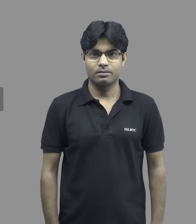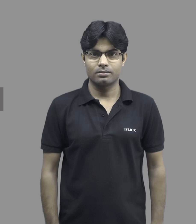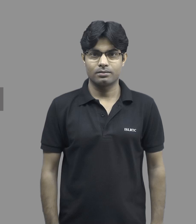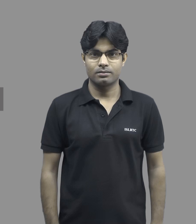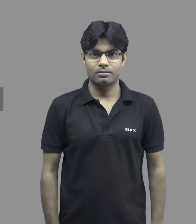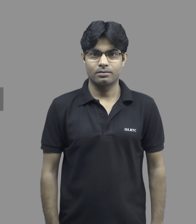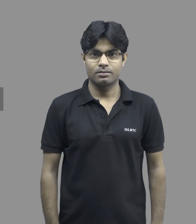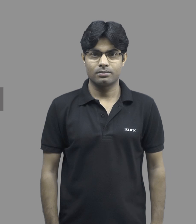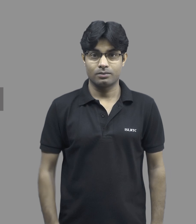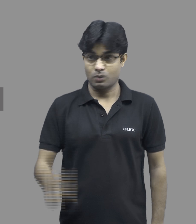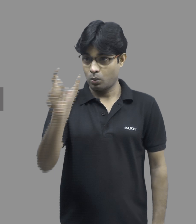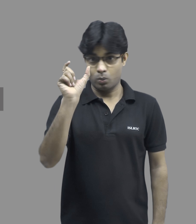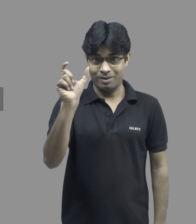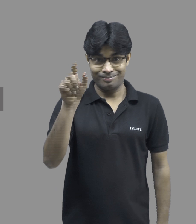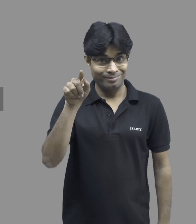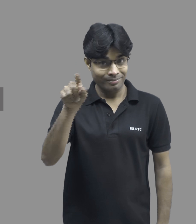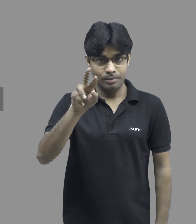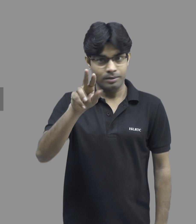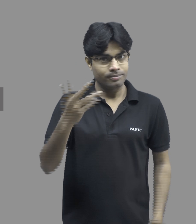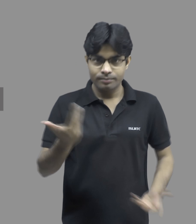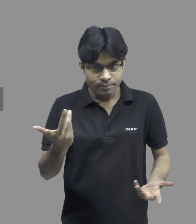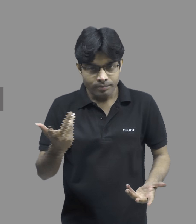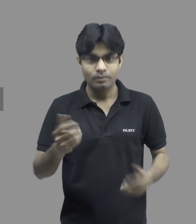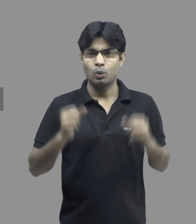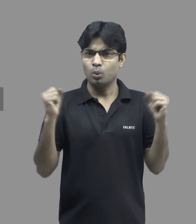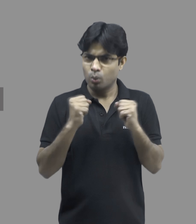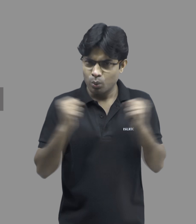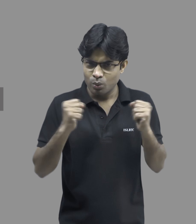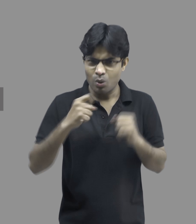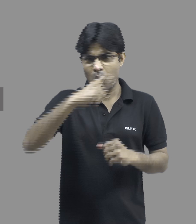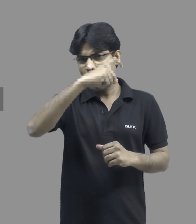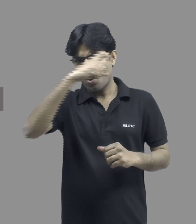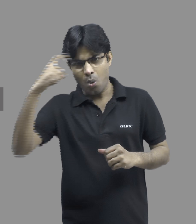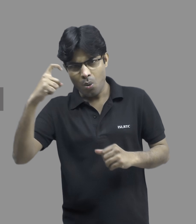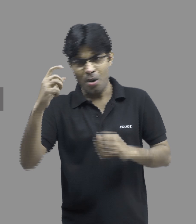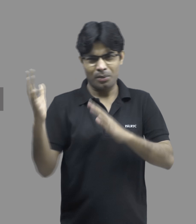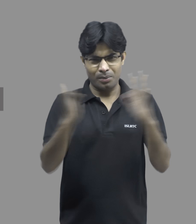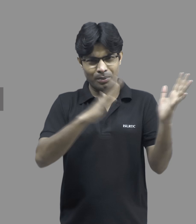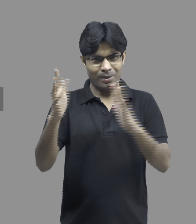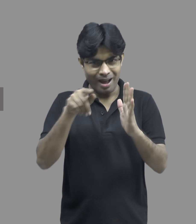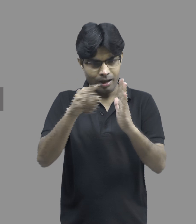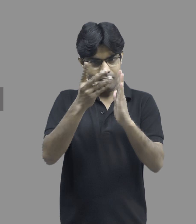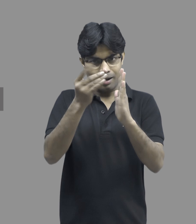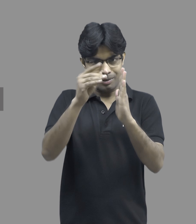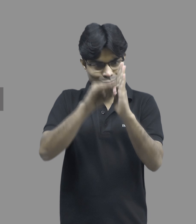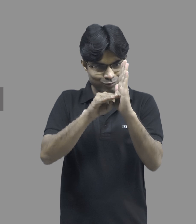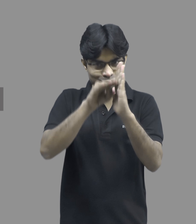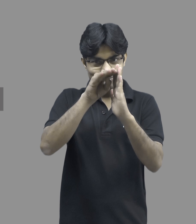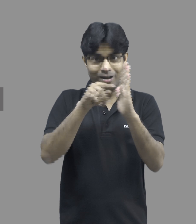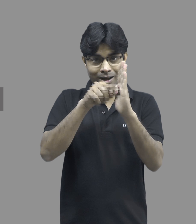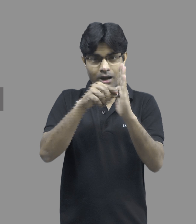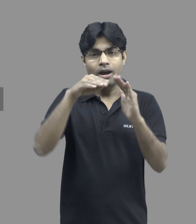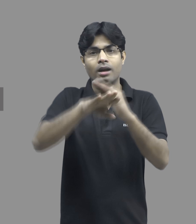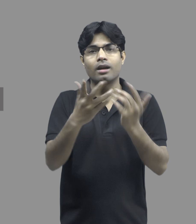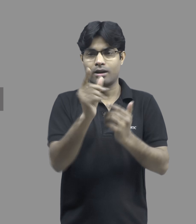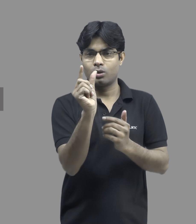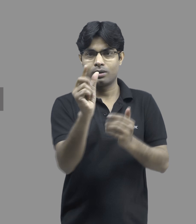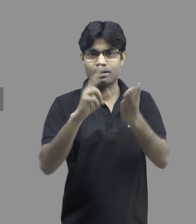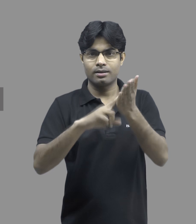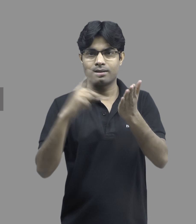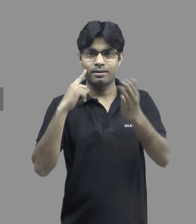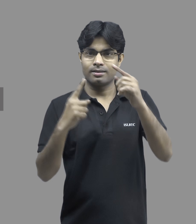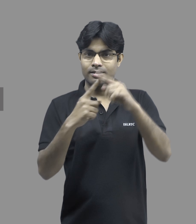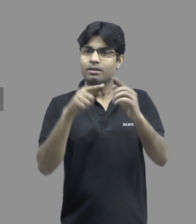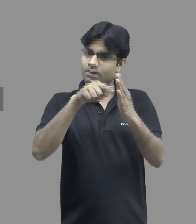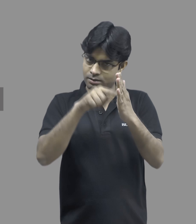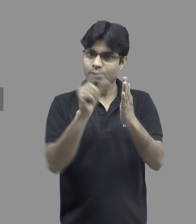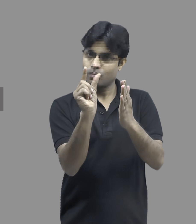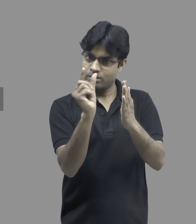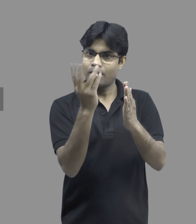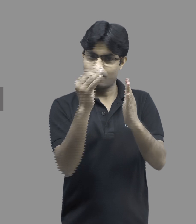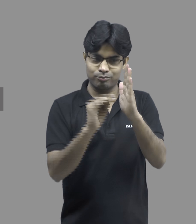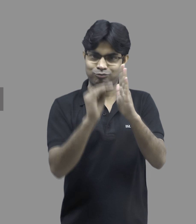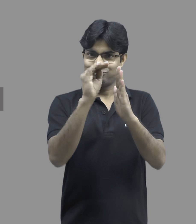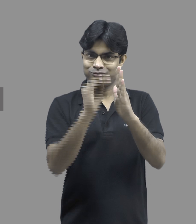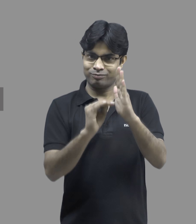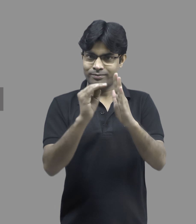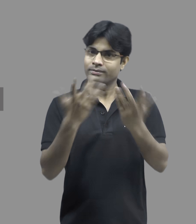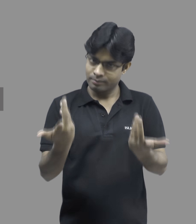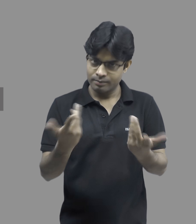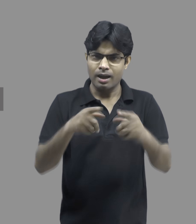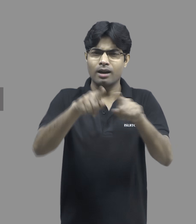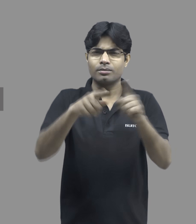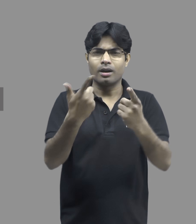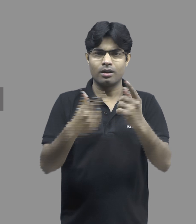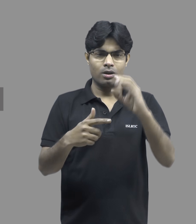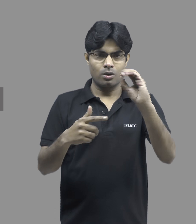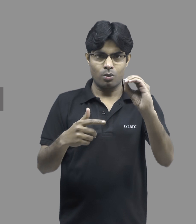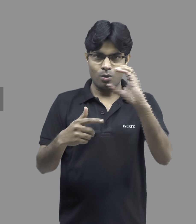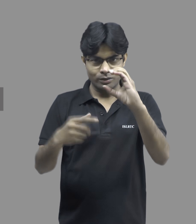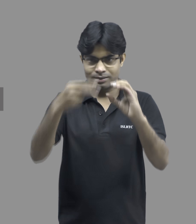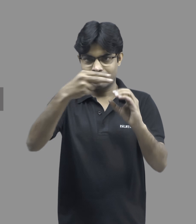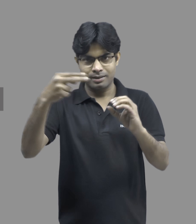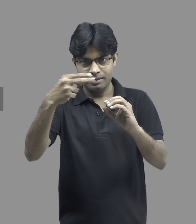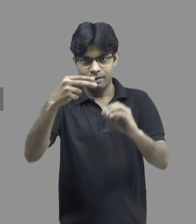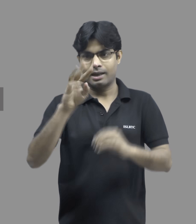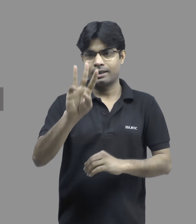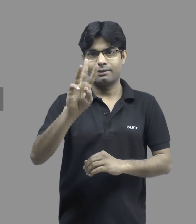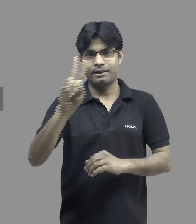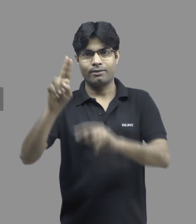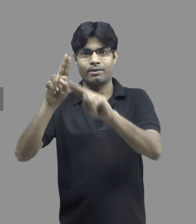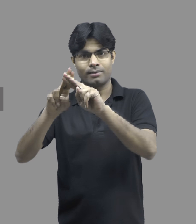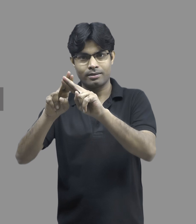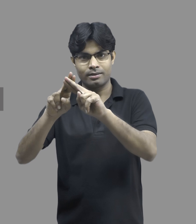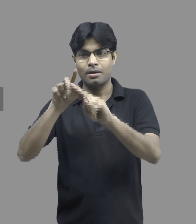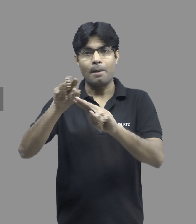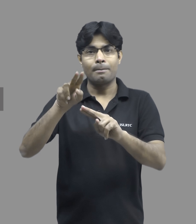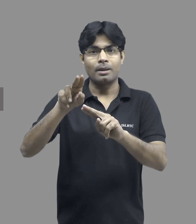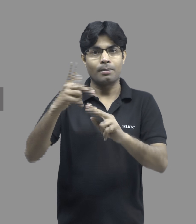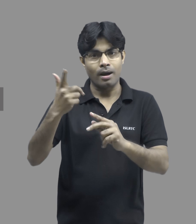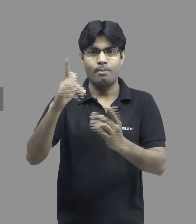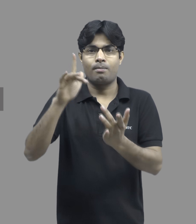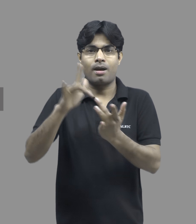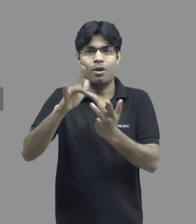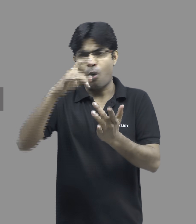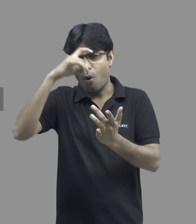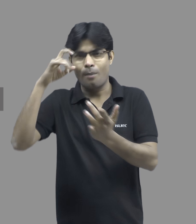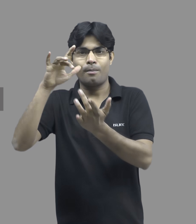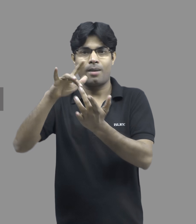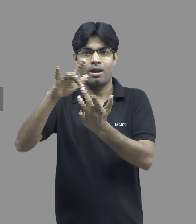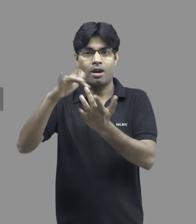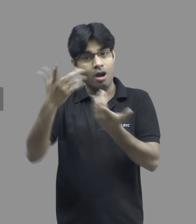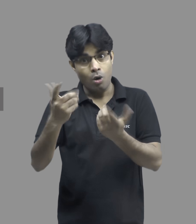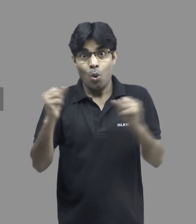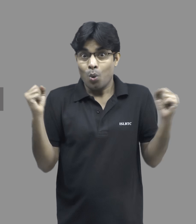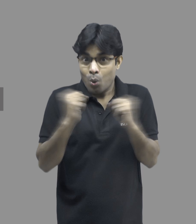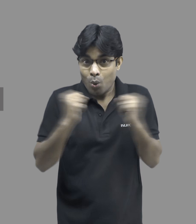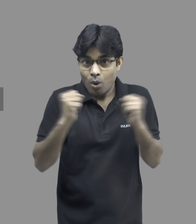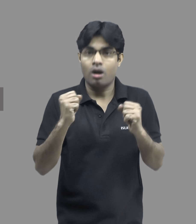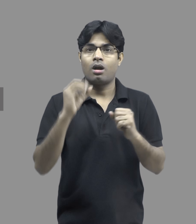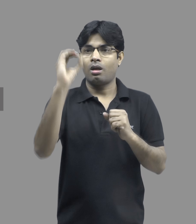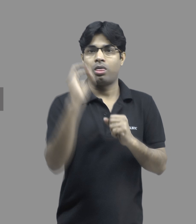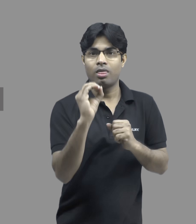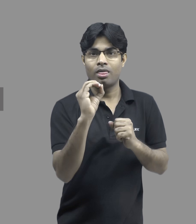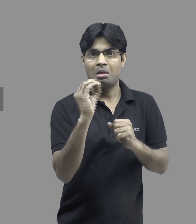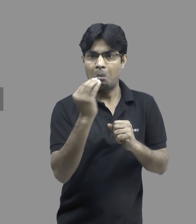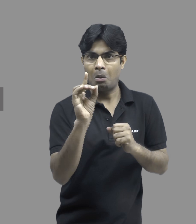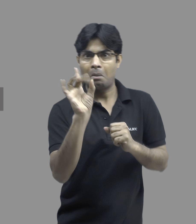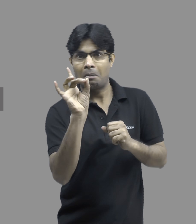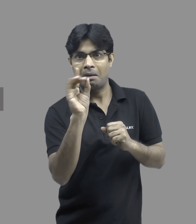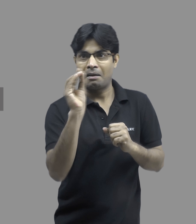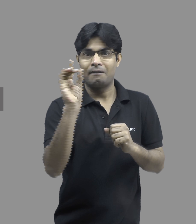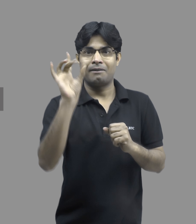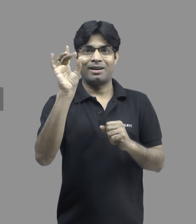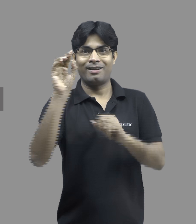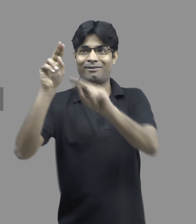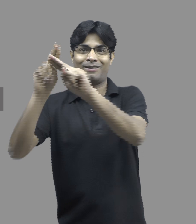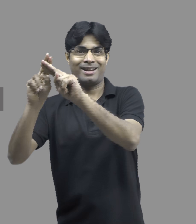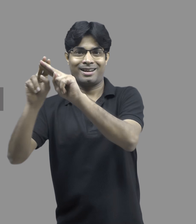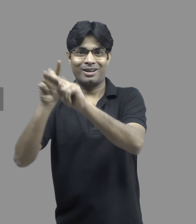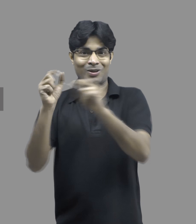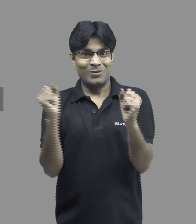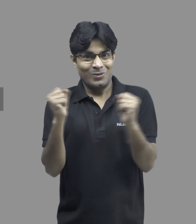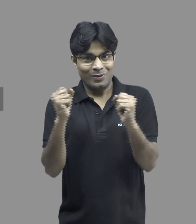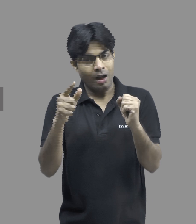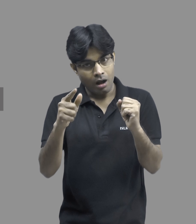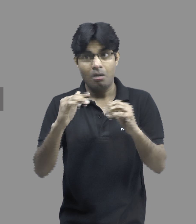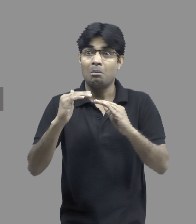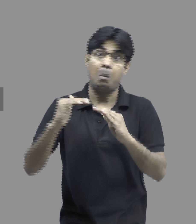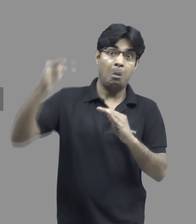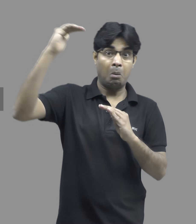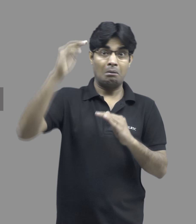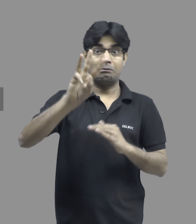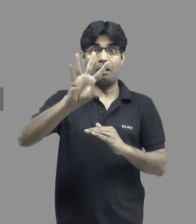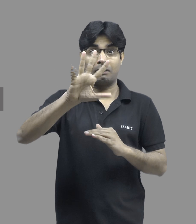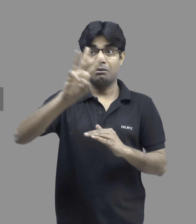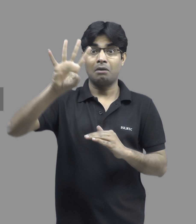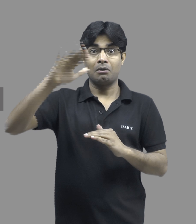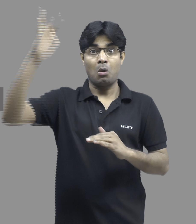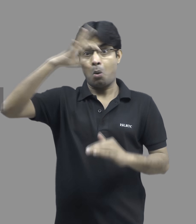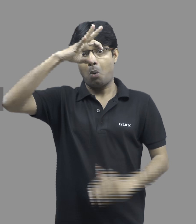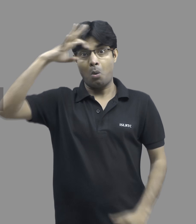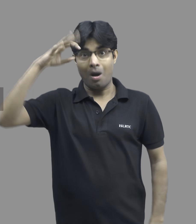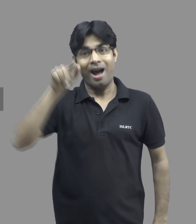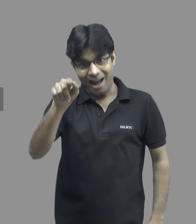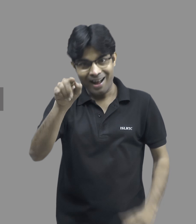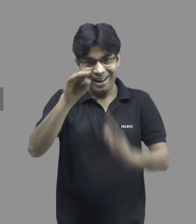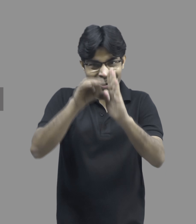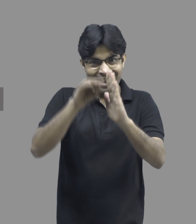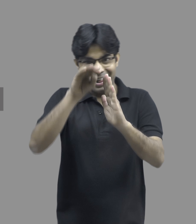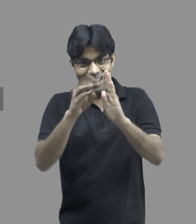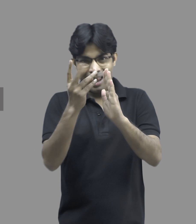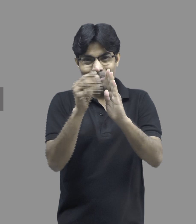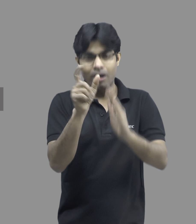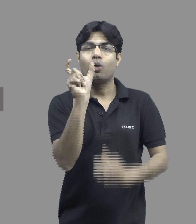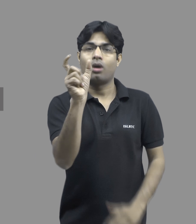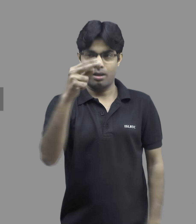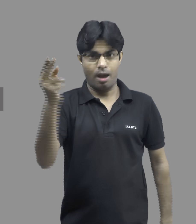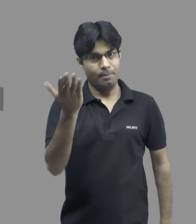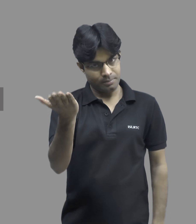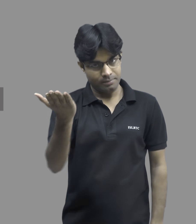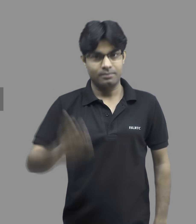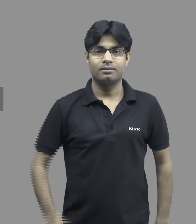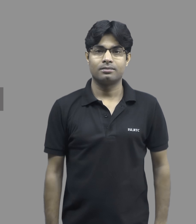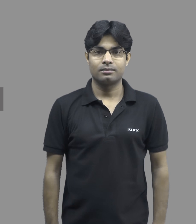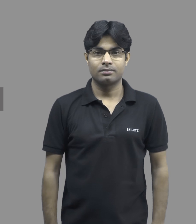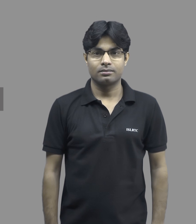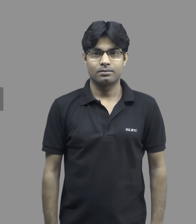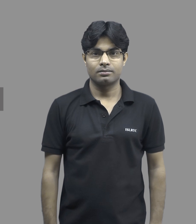Celsius and Fahrenheit